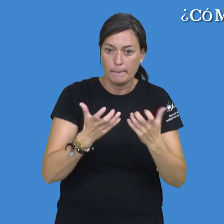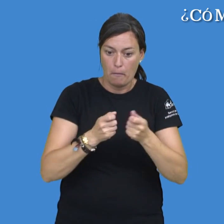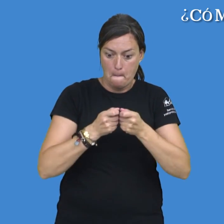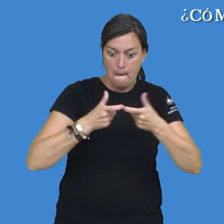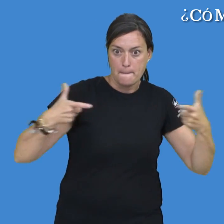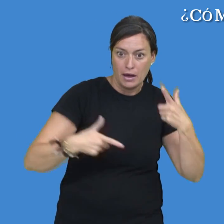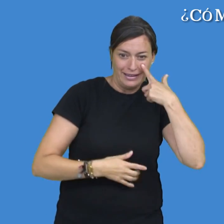incrementar